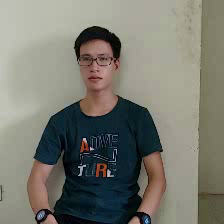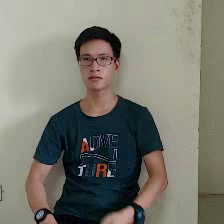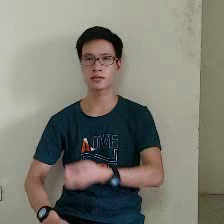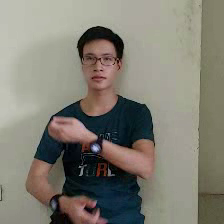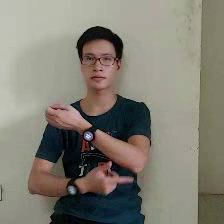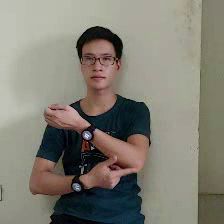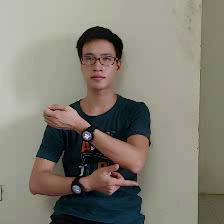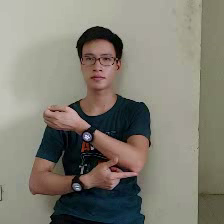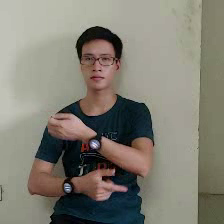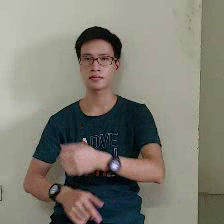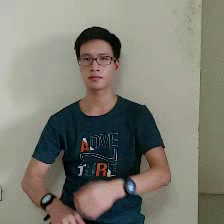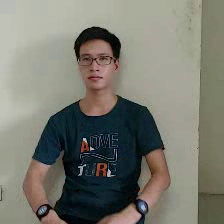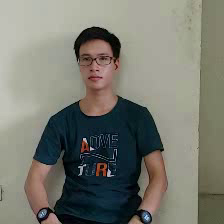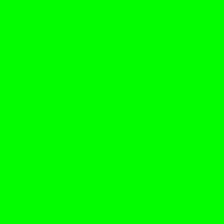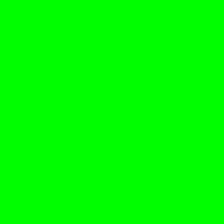Cám dỗ